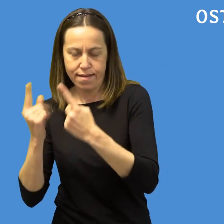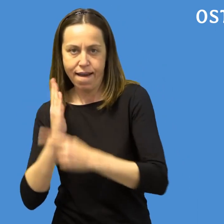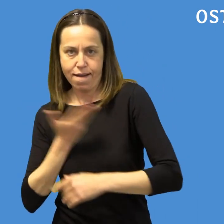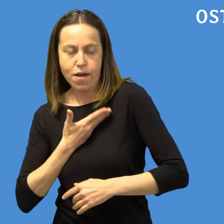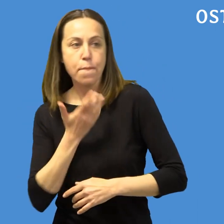afectar